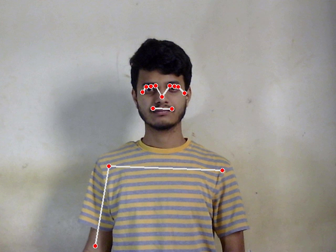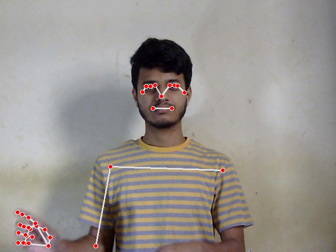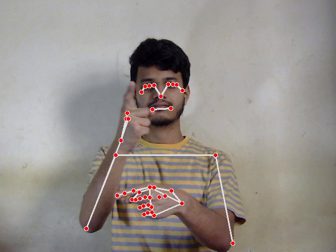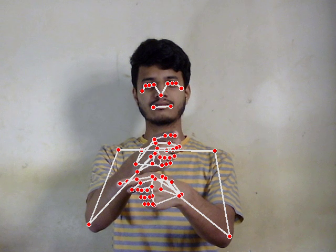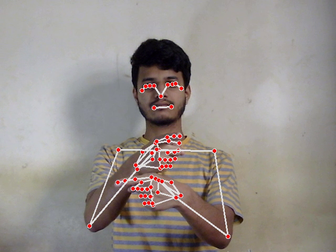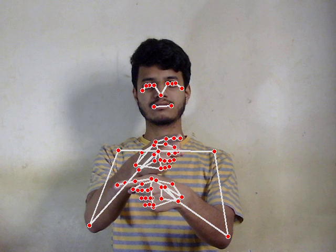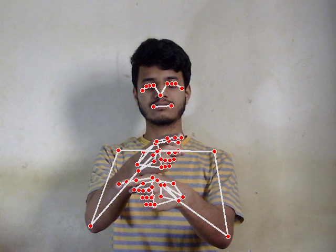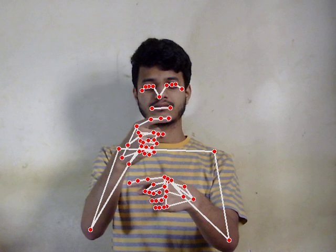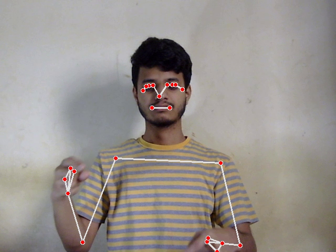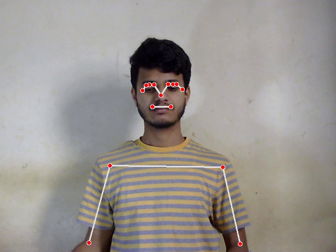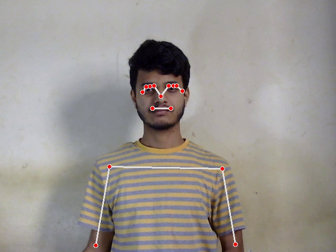right